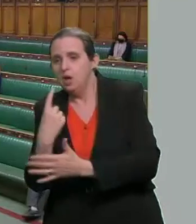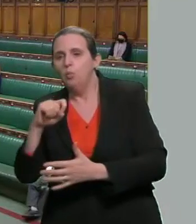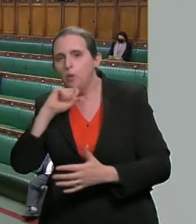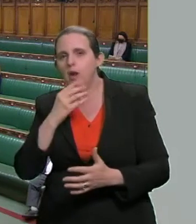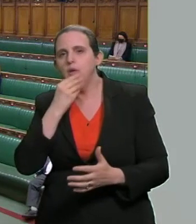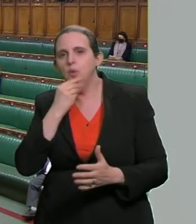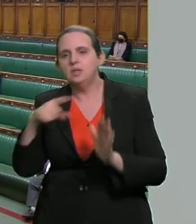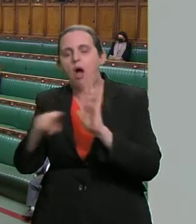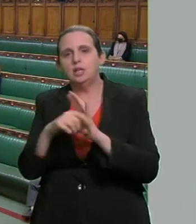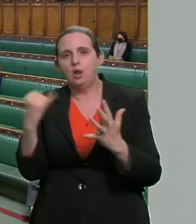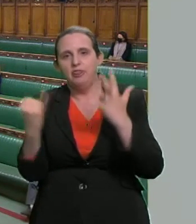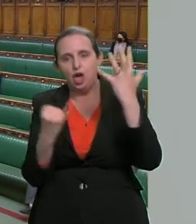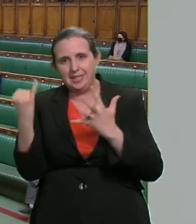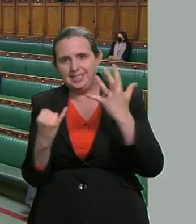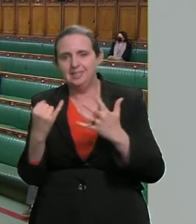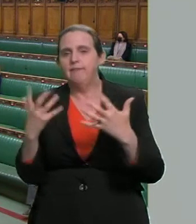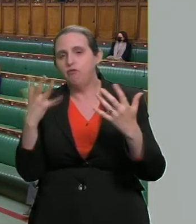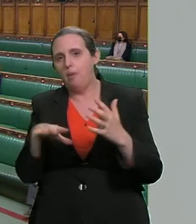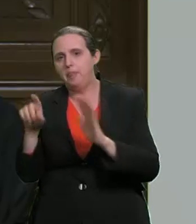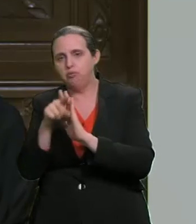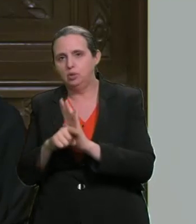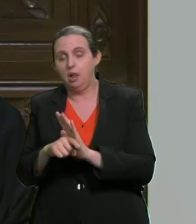I am suspending the House for three minutes to enable the necessary arrangements